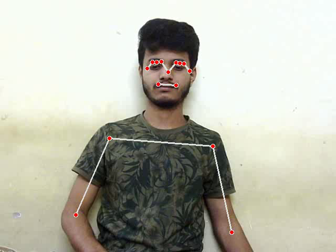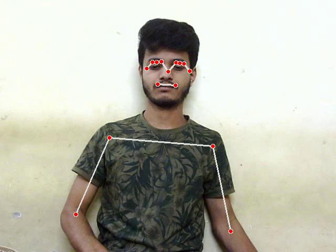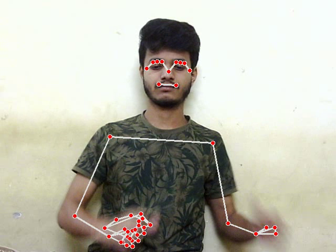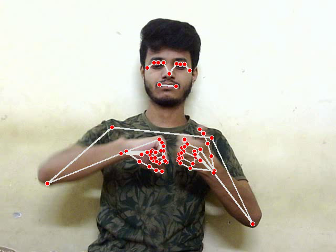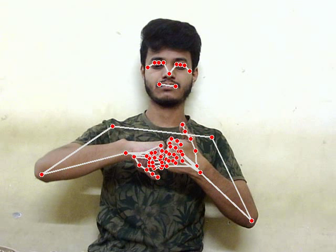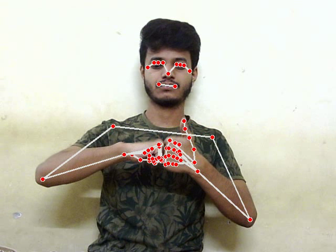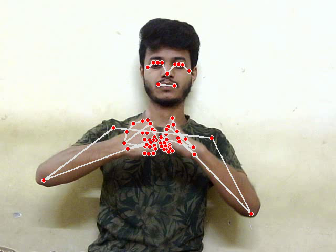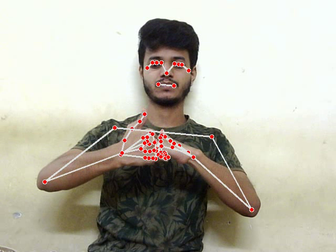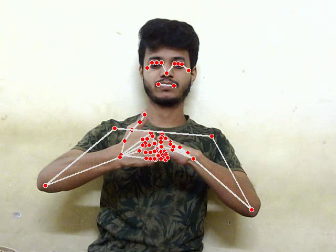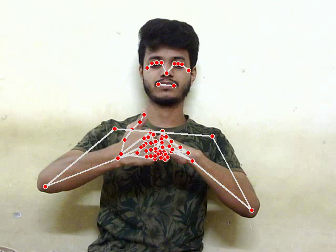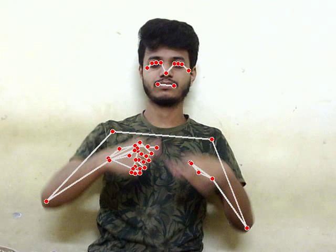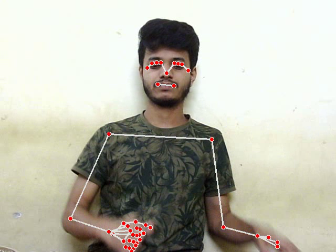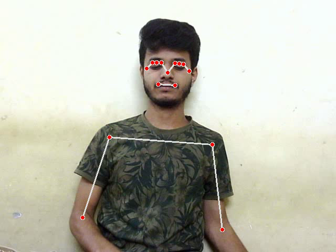how